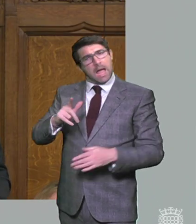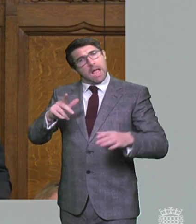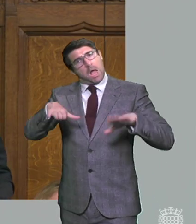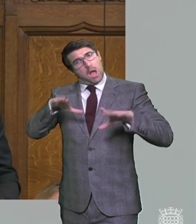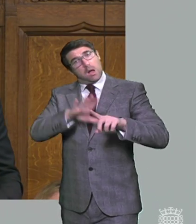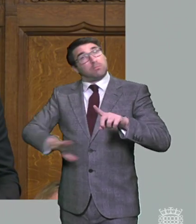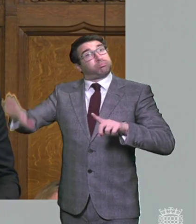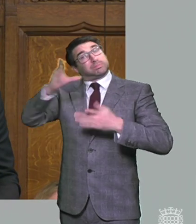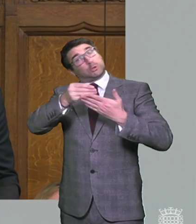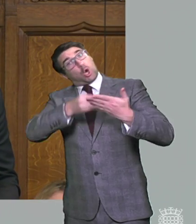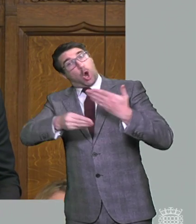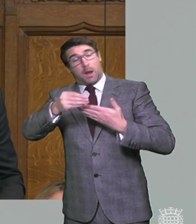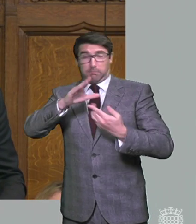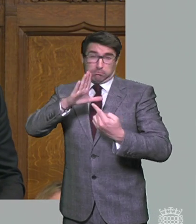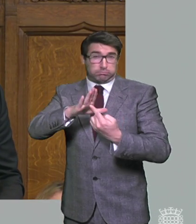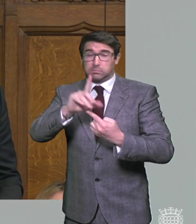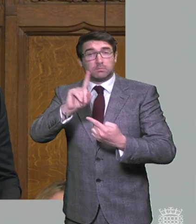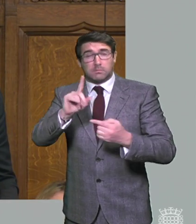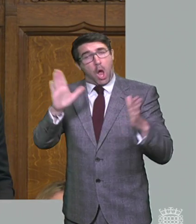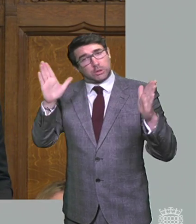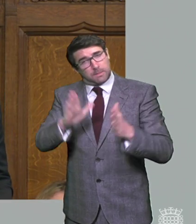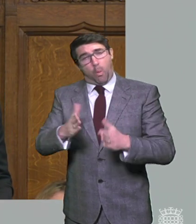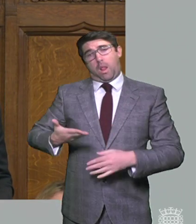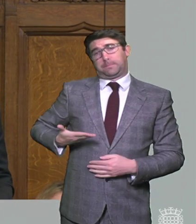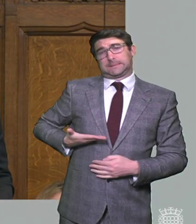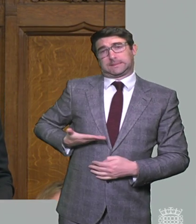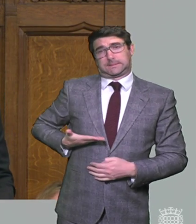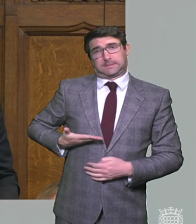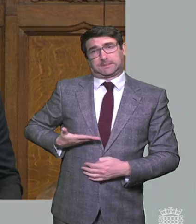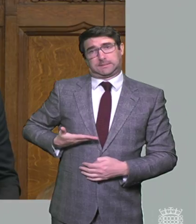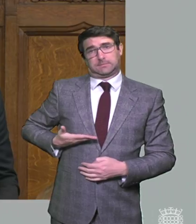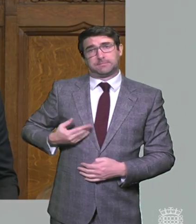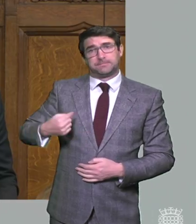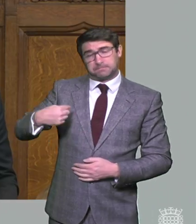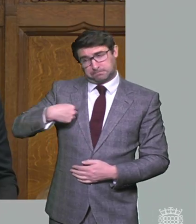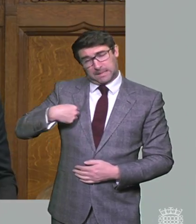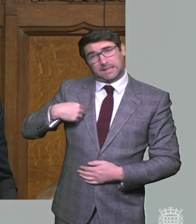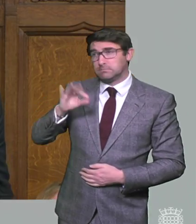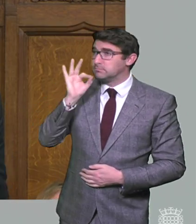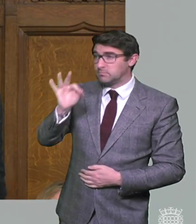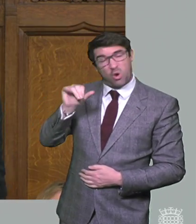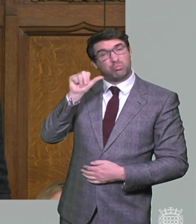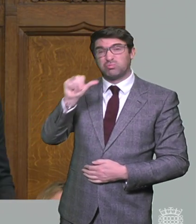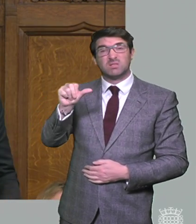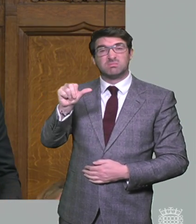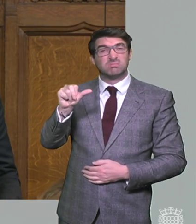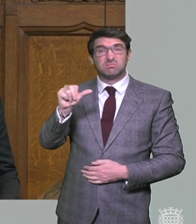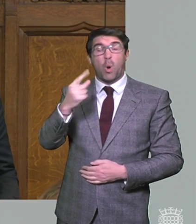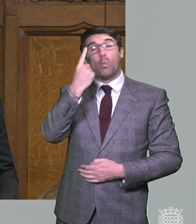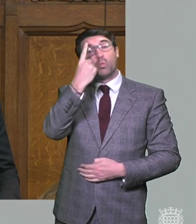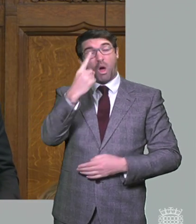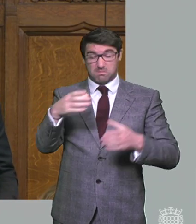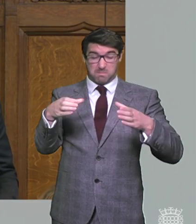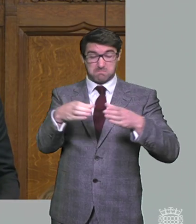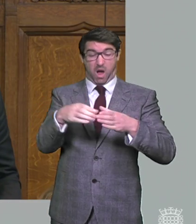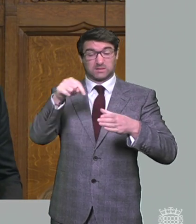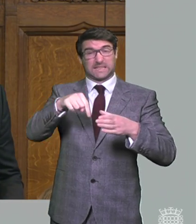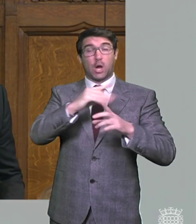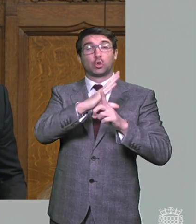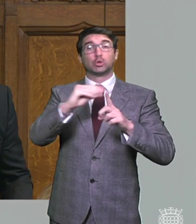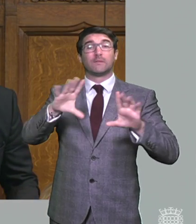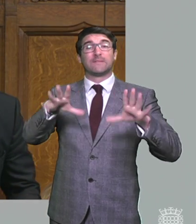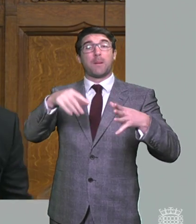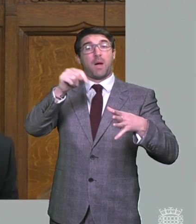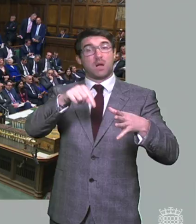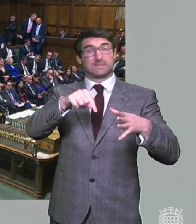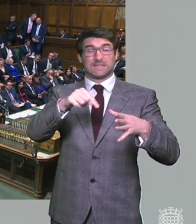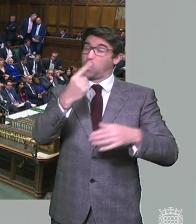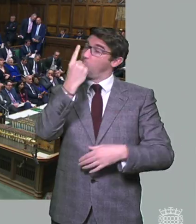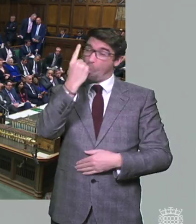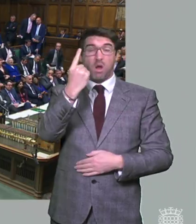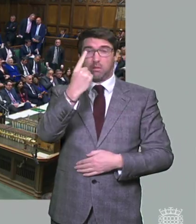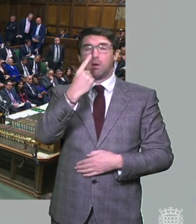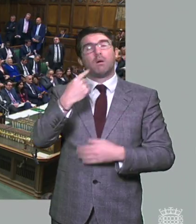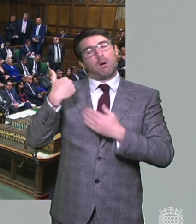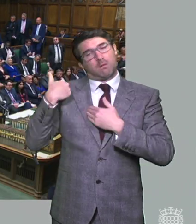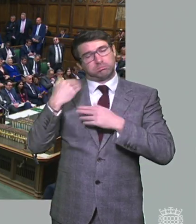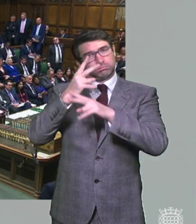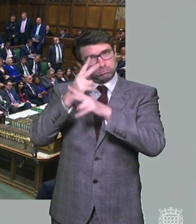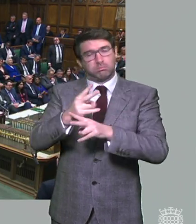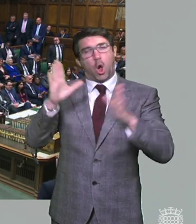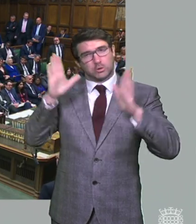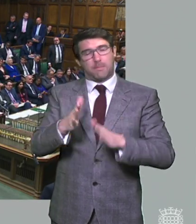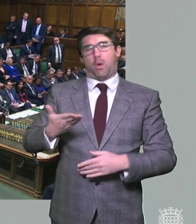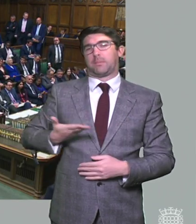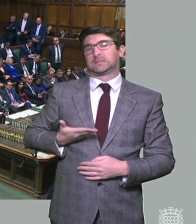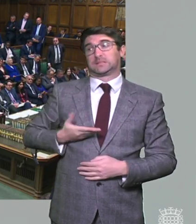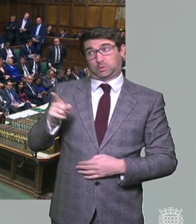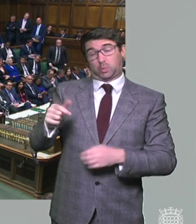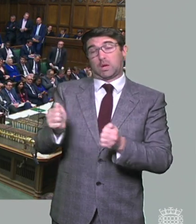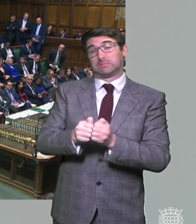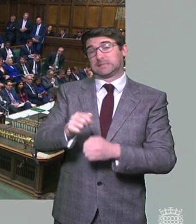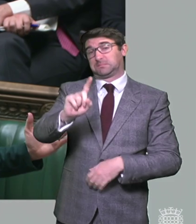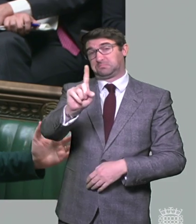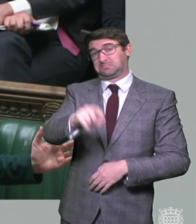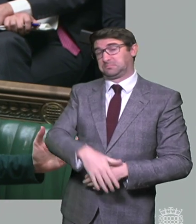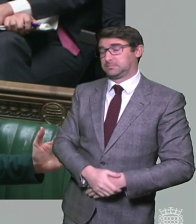Does my right honourable Friend agree that only the Conservative party is on the side of enterprise in its determination to unleash the full potential of our great country?